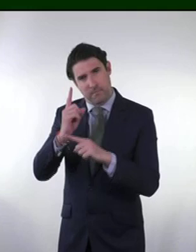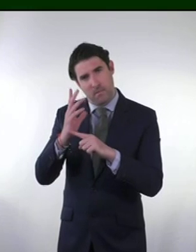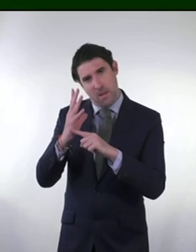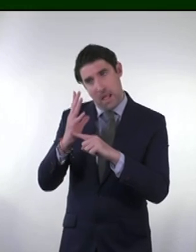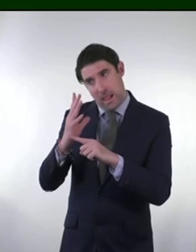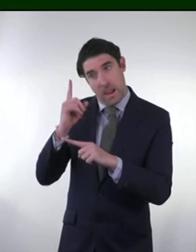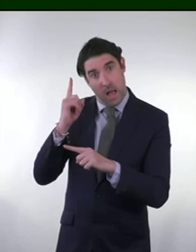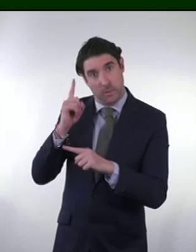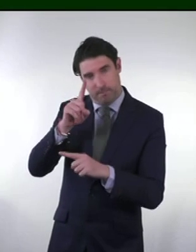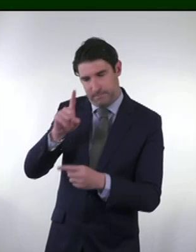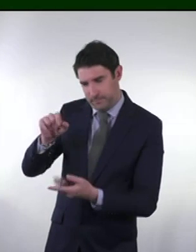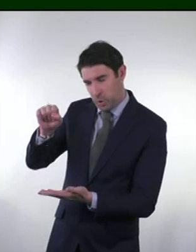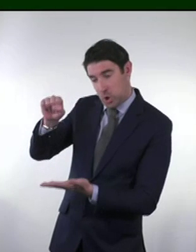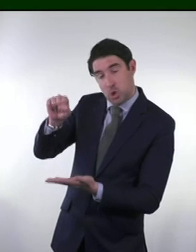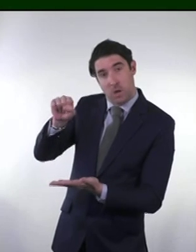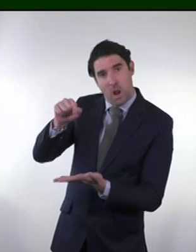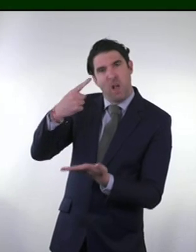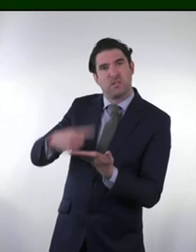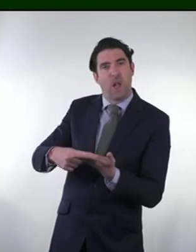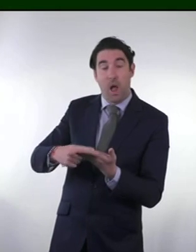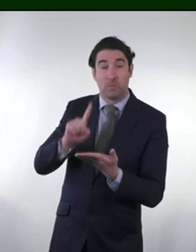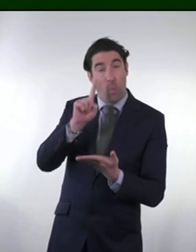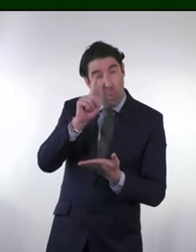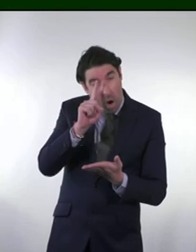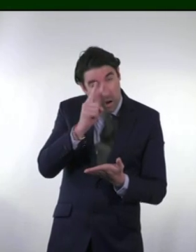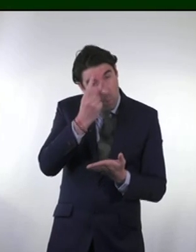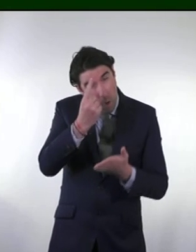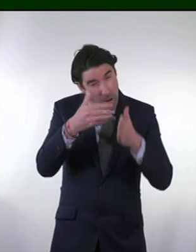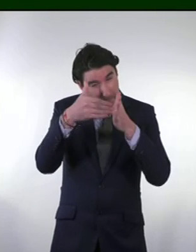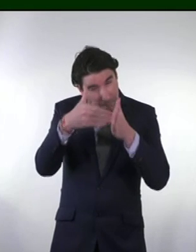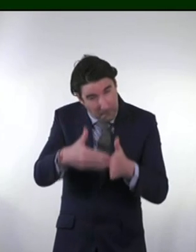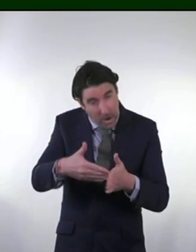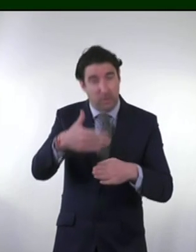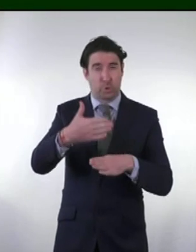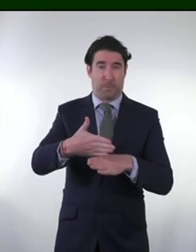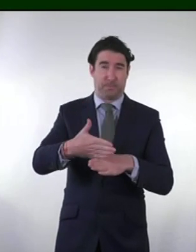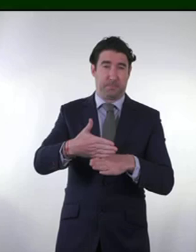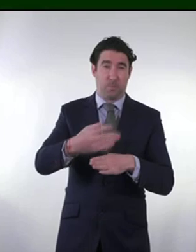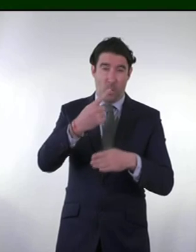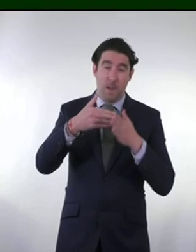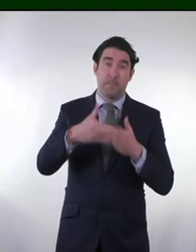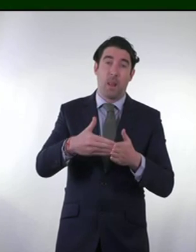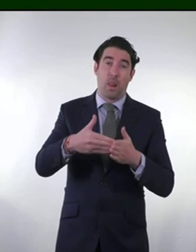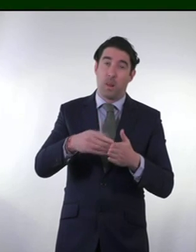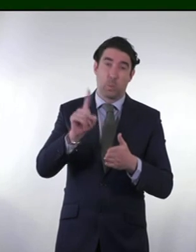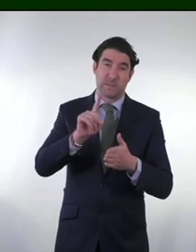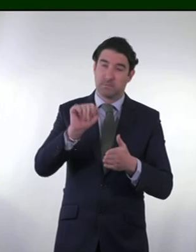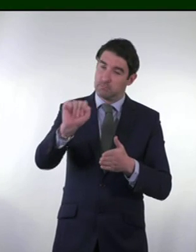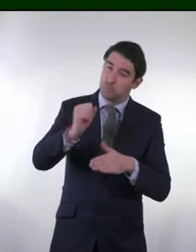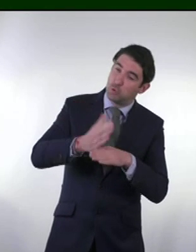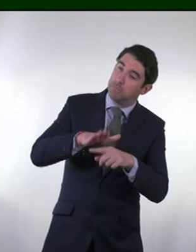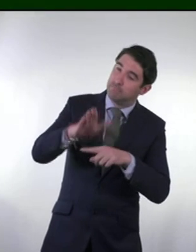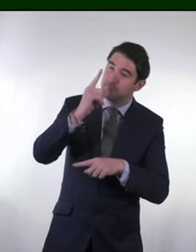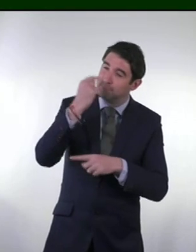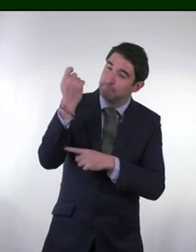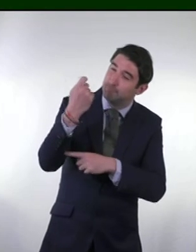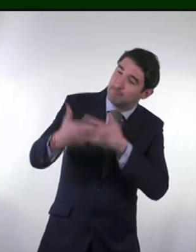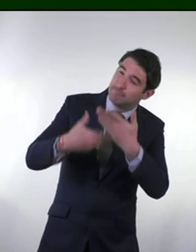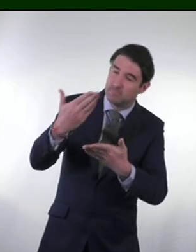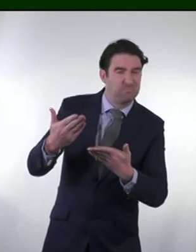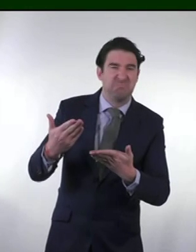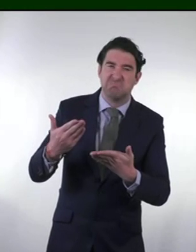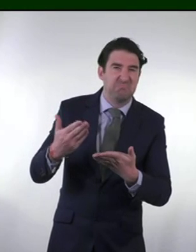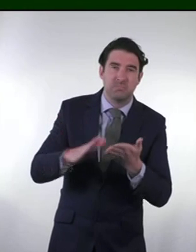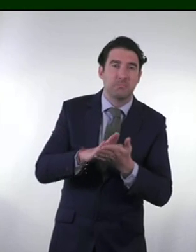There are more than 1,000 jobs at risk in my constituency of Birkenhead, and 141,000 jobs at risk in the north-east.